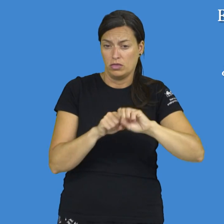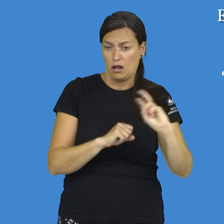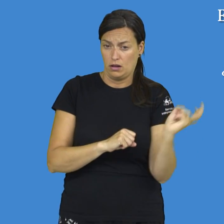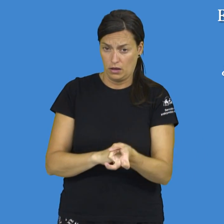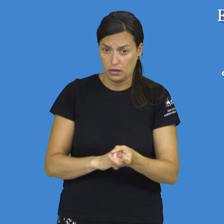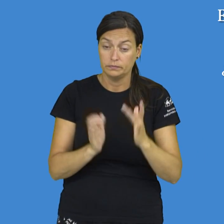etc